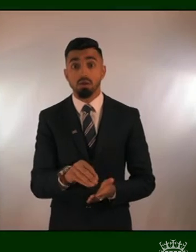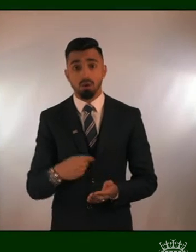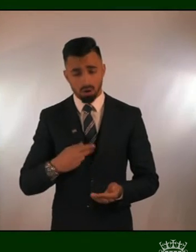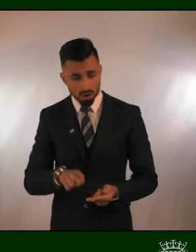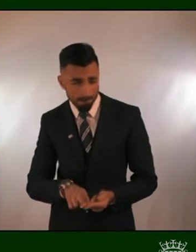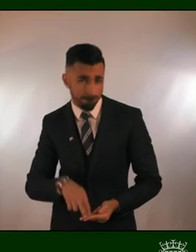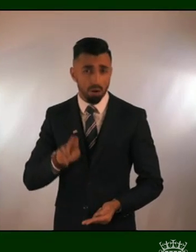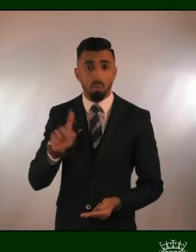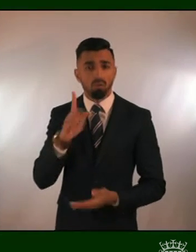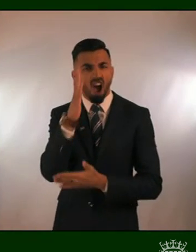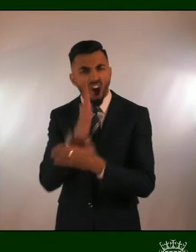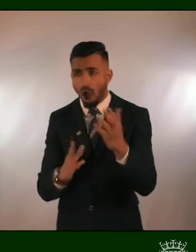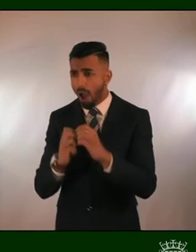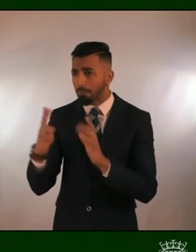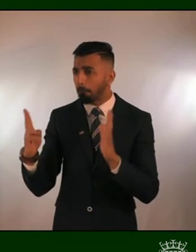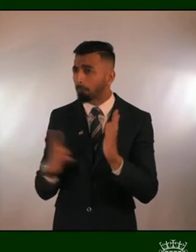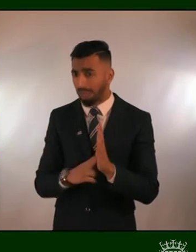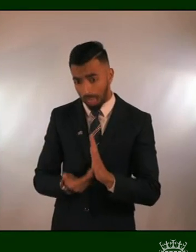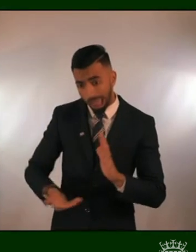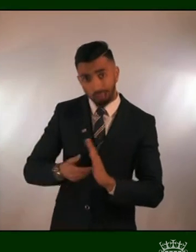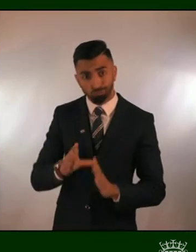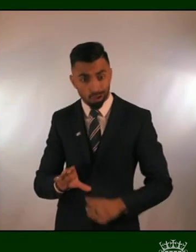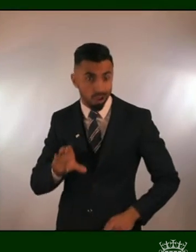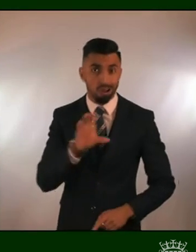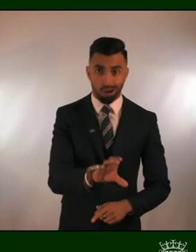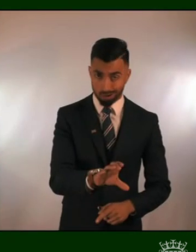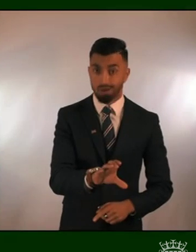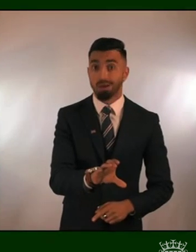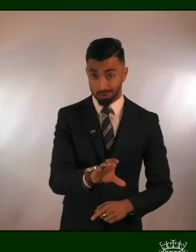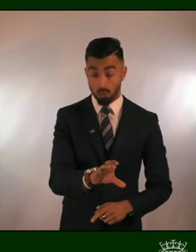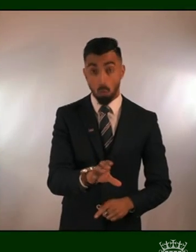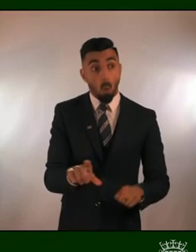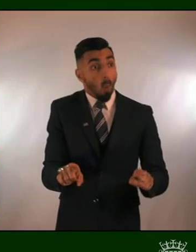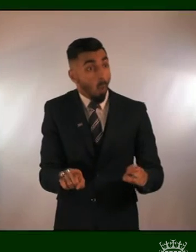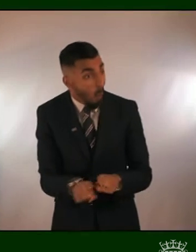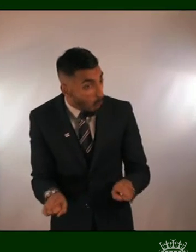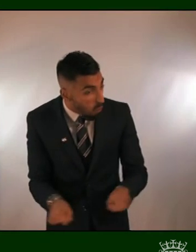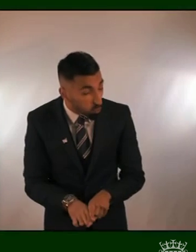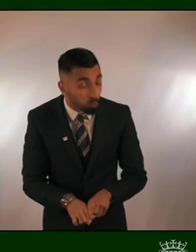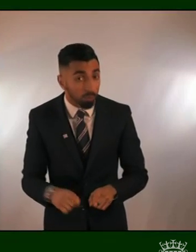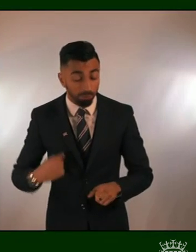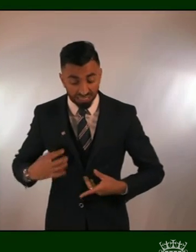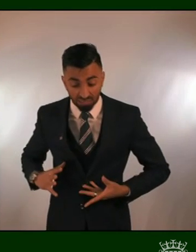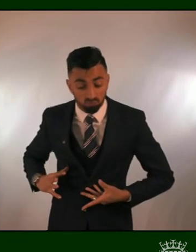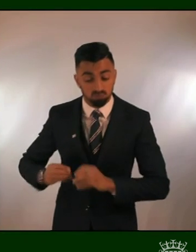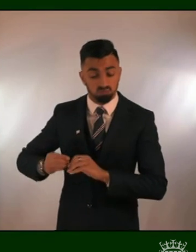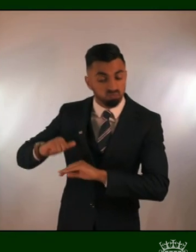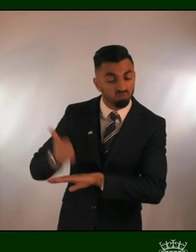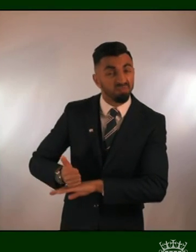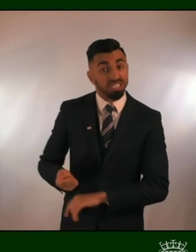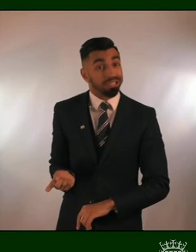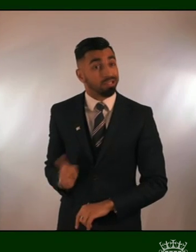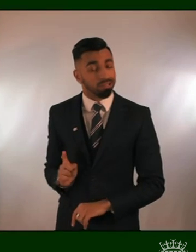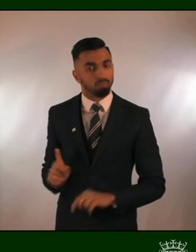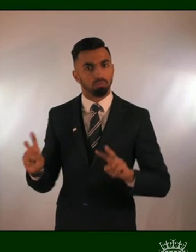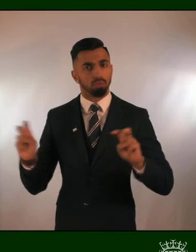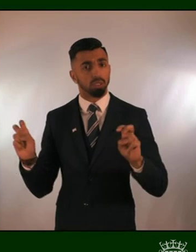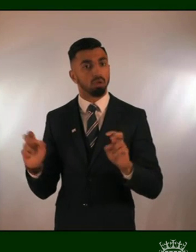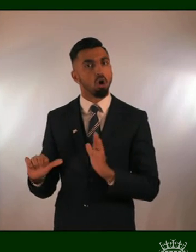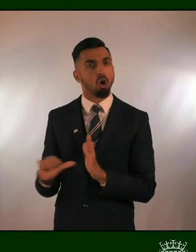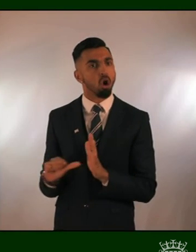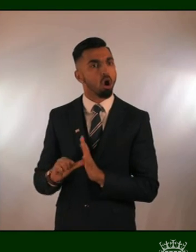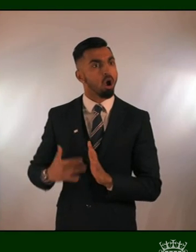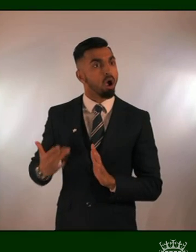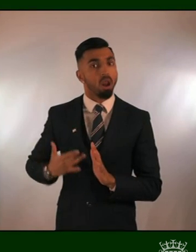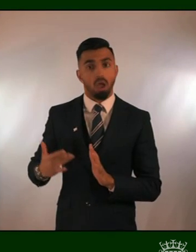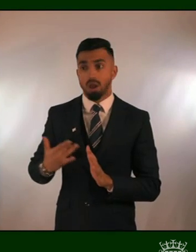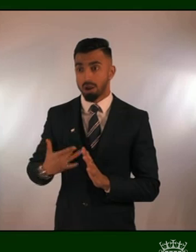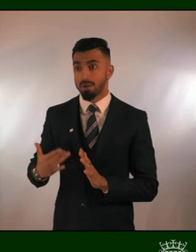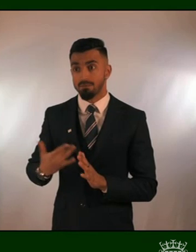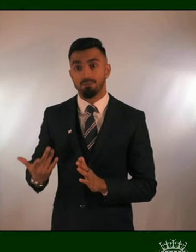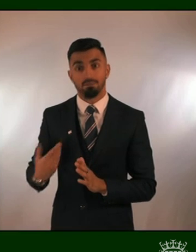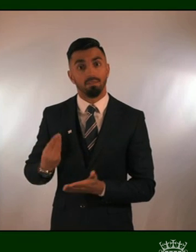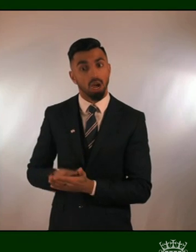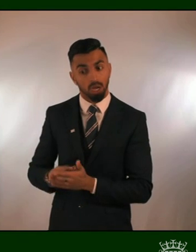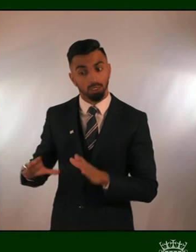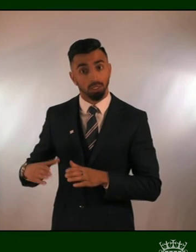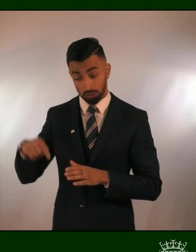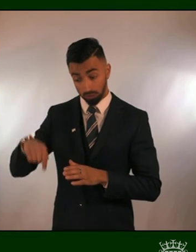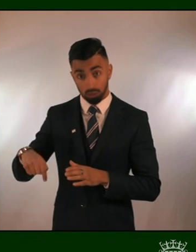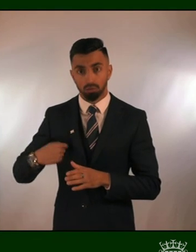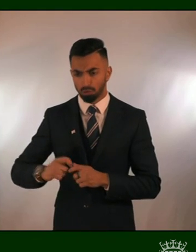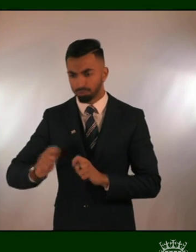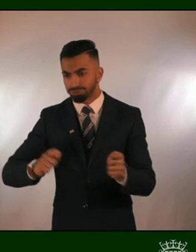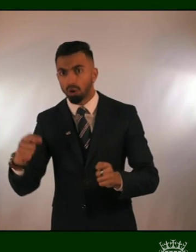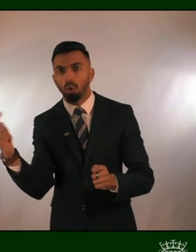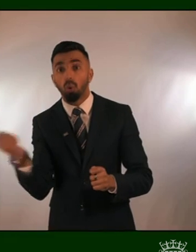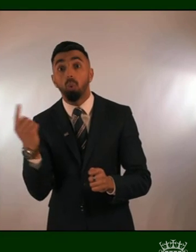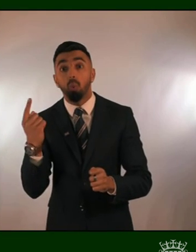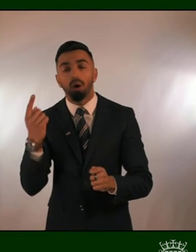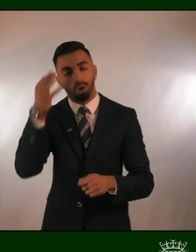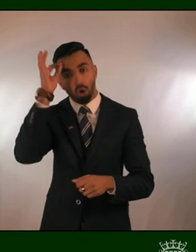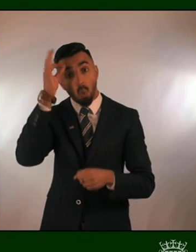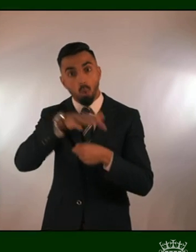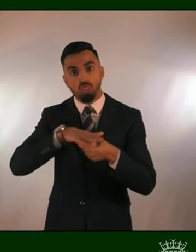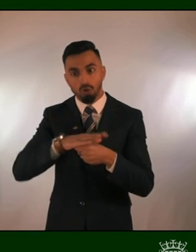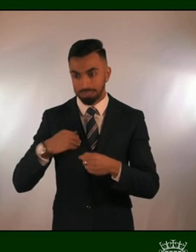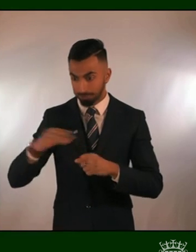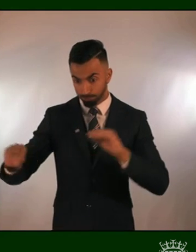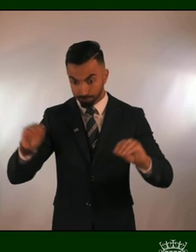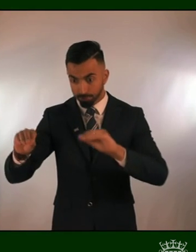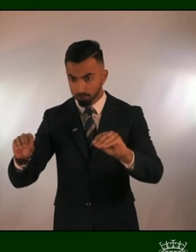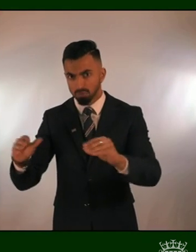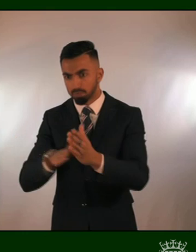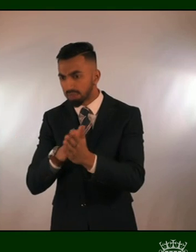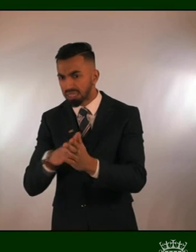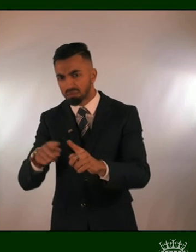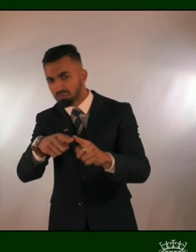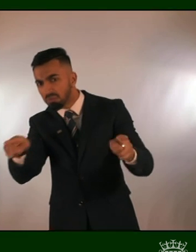To further support our people, I am also creating a £500 million hardship fund, distributed to local authorities, which will be able to use that fund to directly support vulnerable people in their local area.